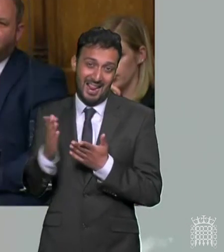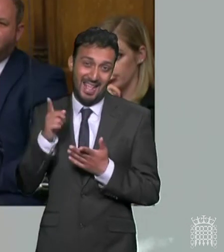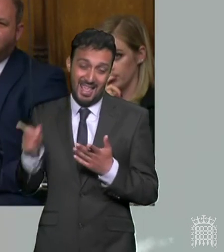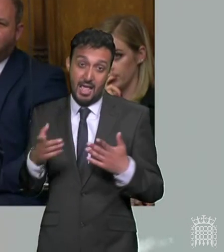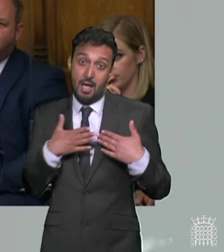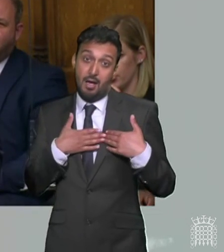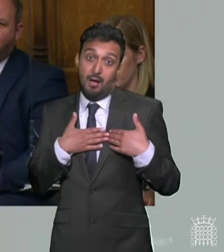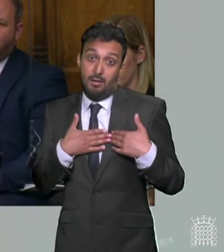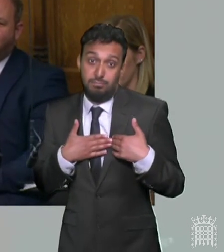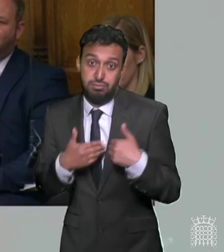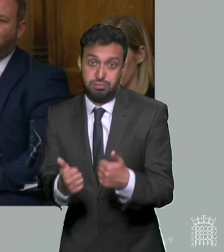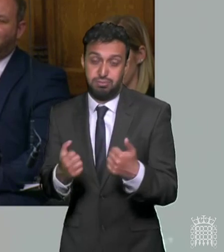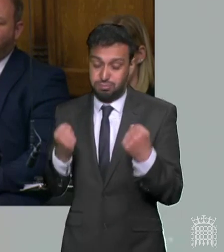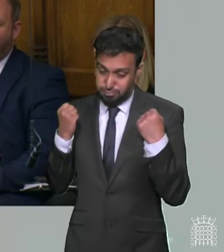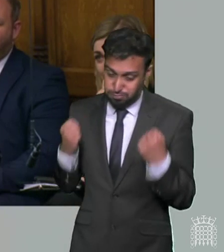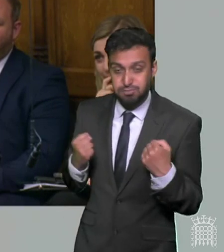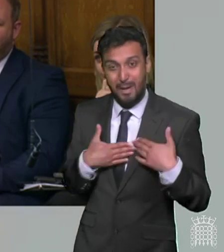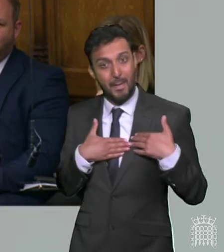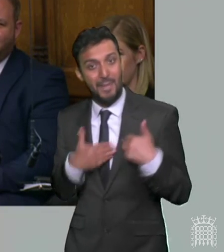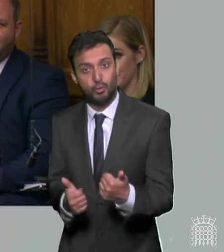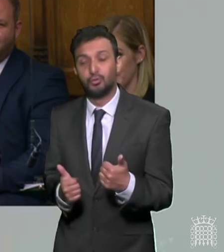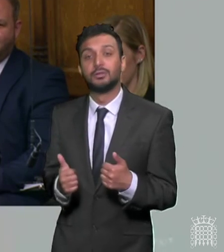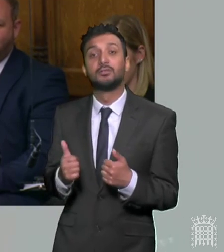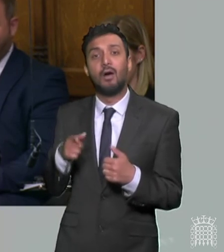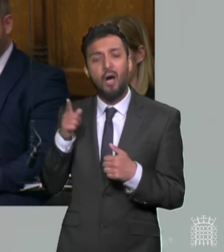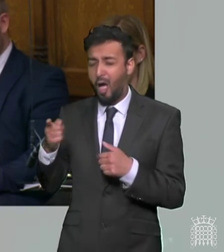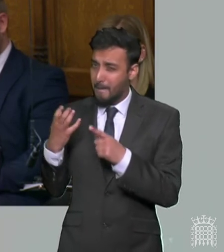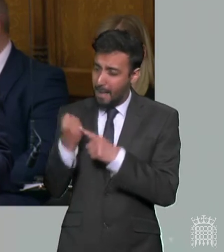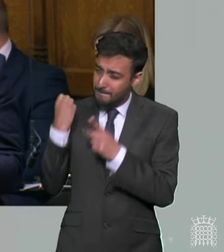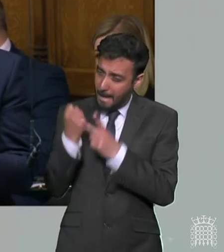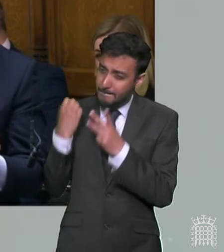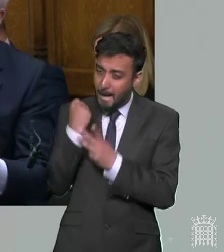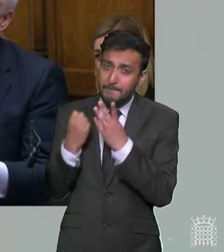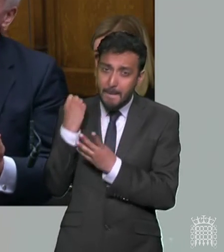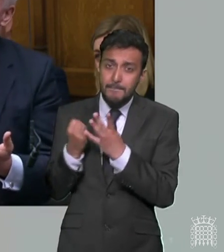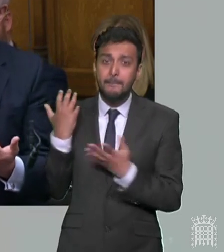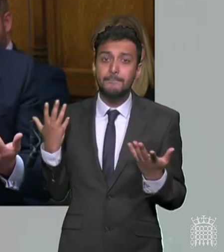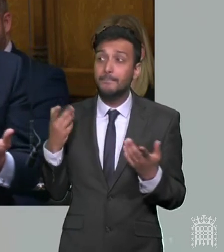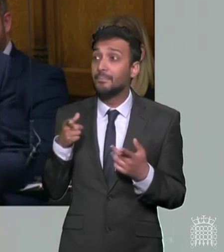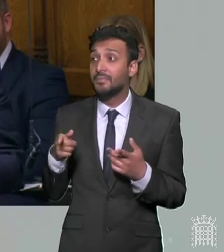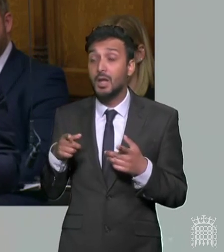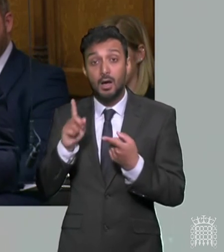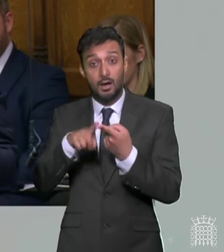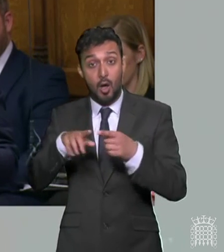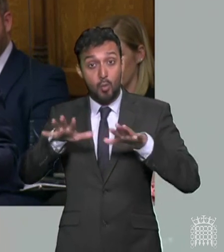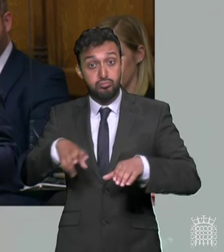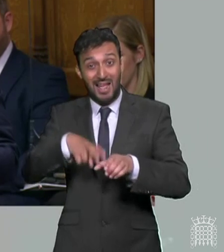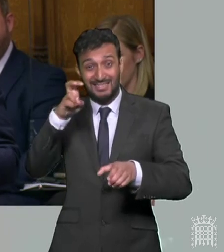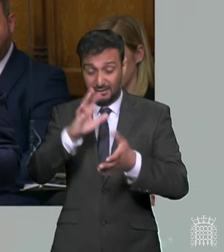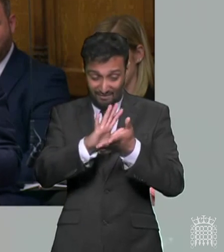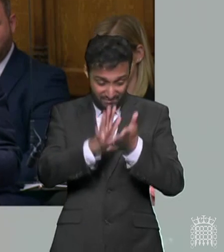Brexit is done. The vaccine